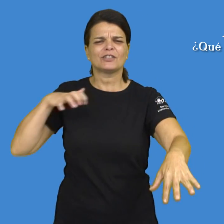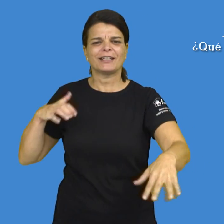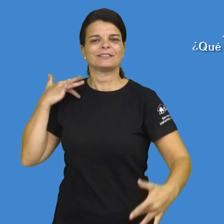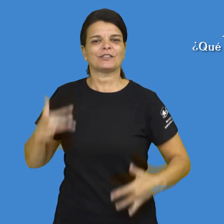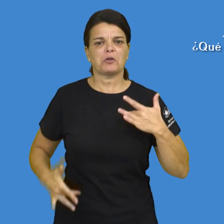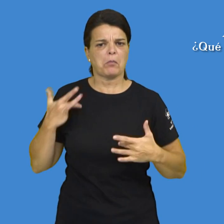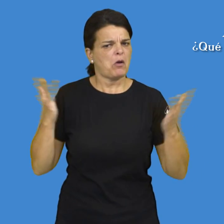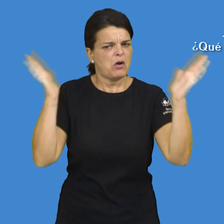síntoma